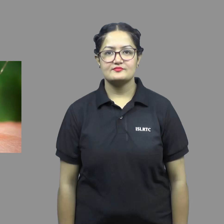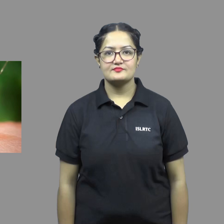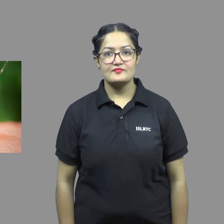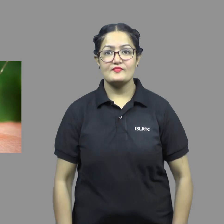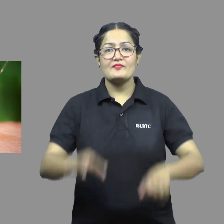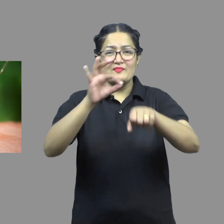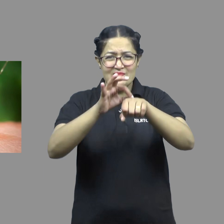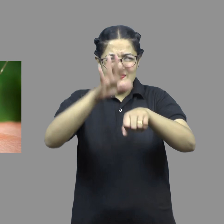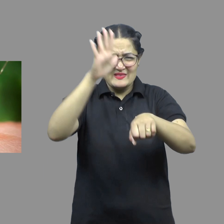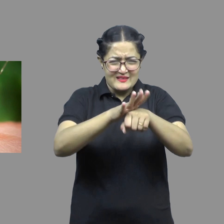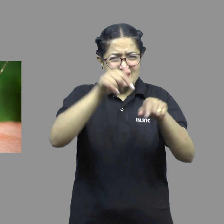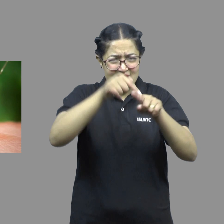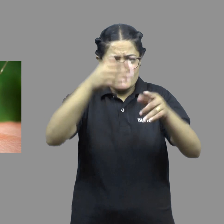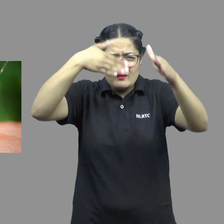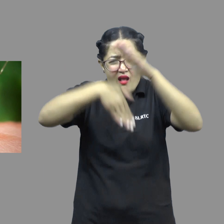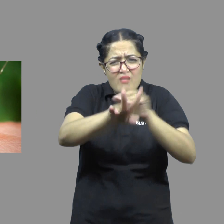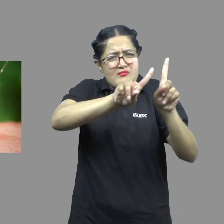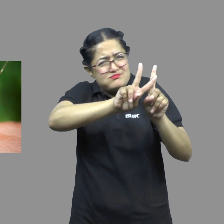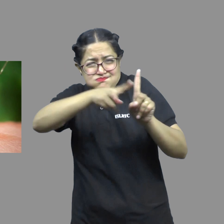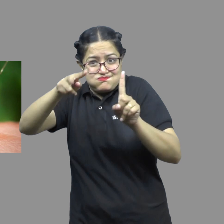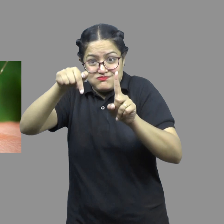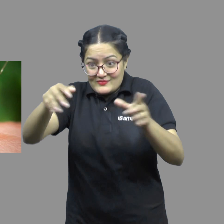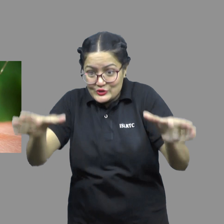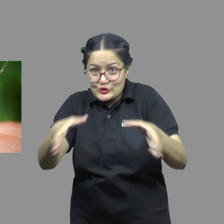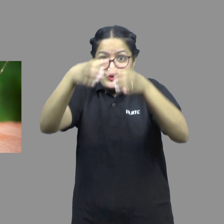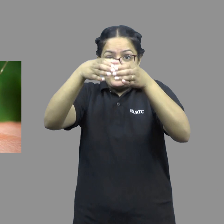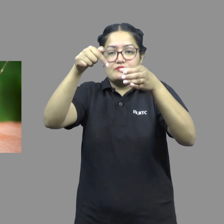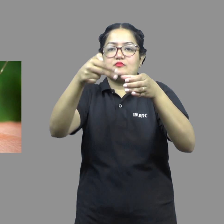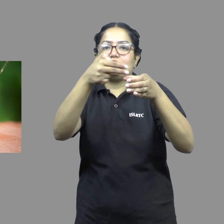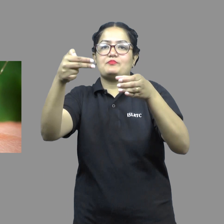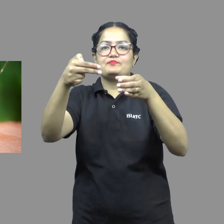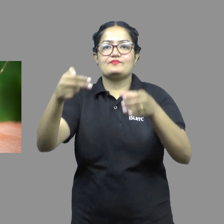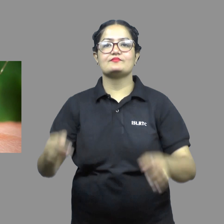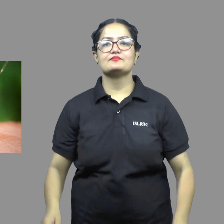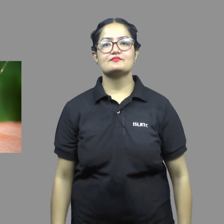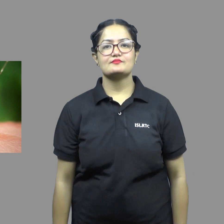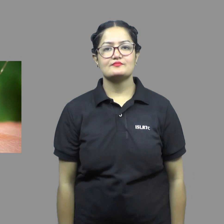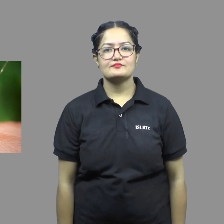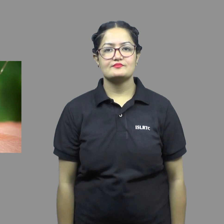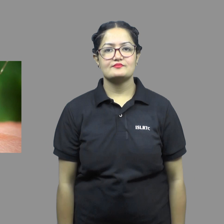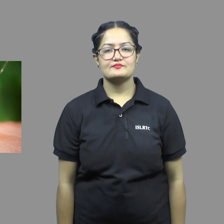Aedes